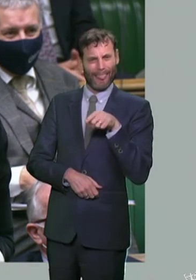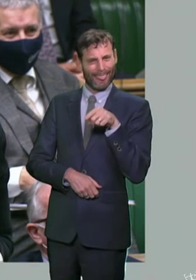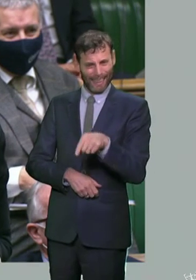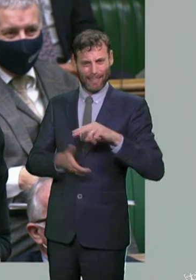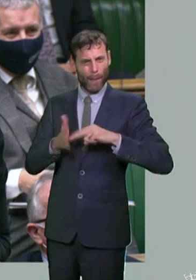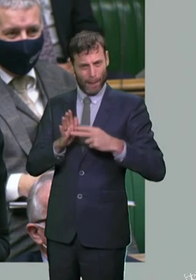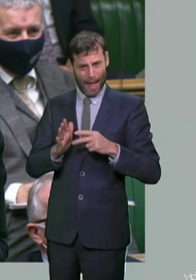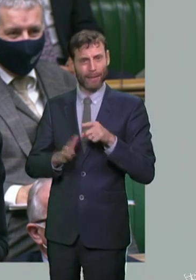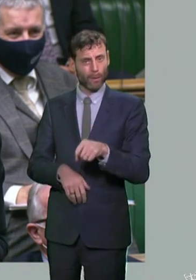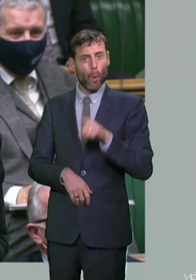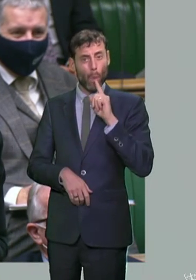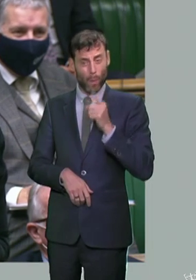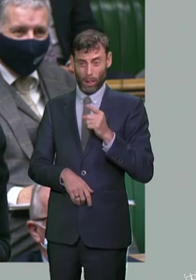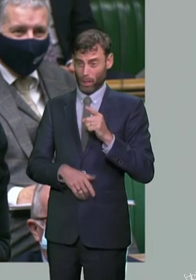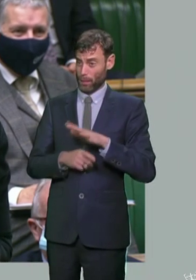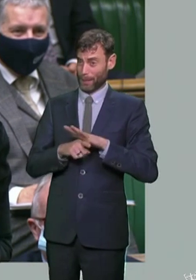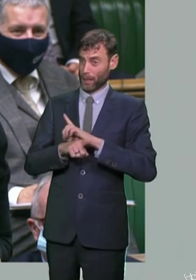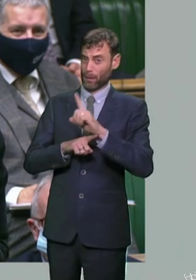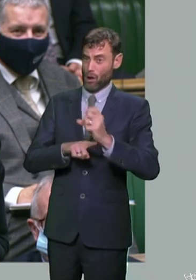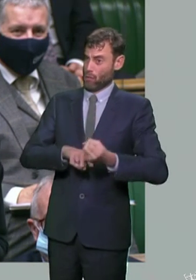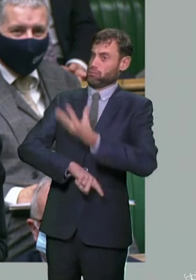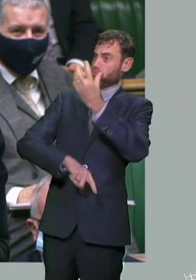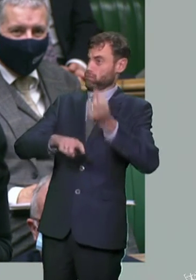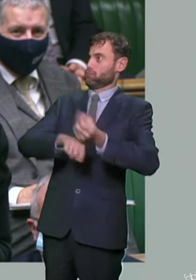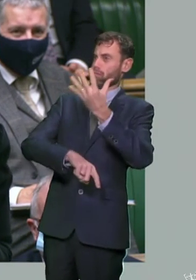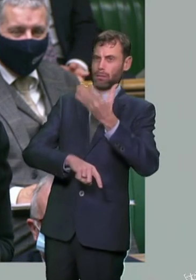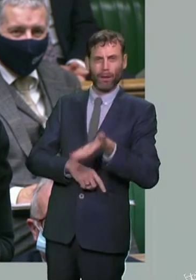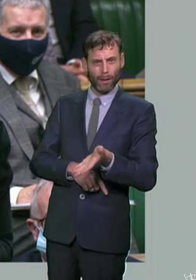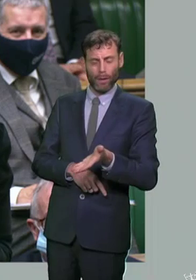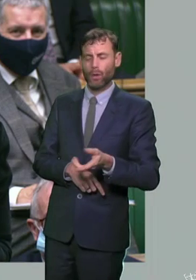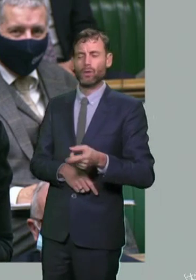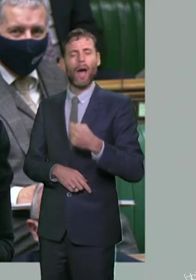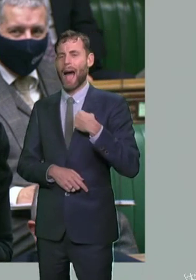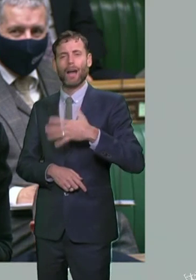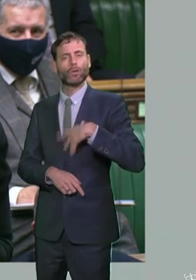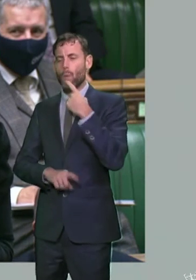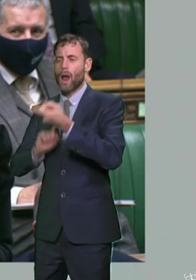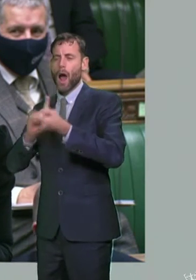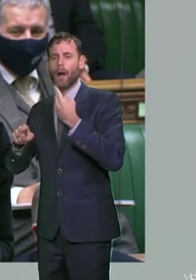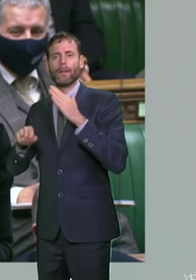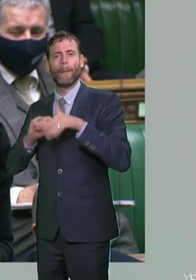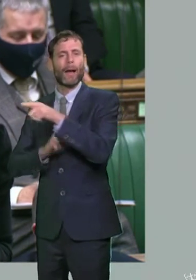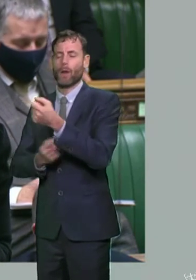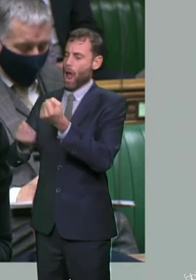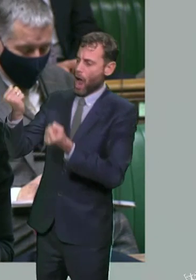I do not want to hear an answer that is about all the things the Prime Minister thinks he is doing on cars and cash and trees.